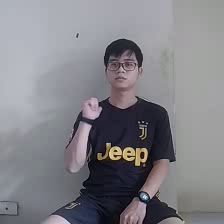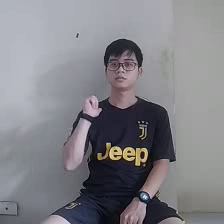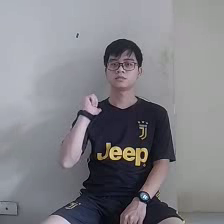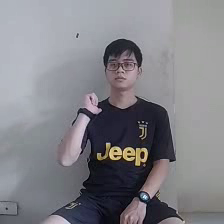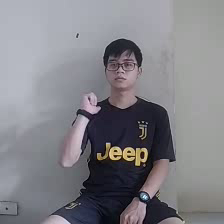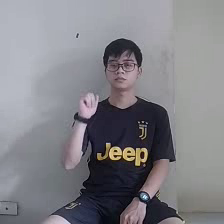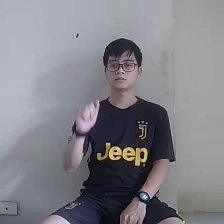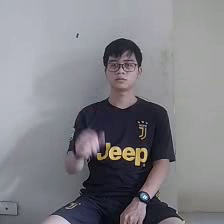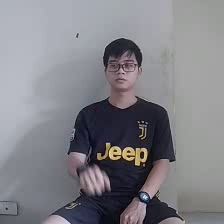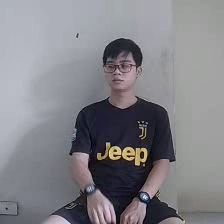Nghỉ ngơi